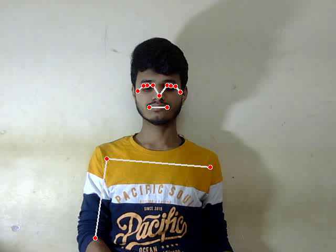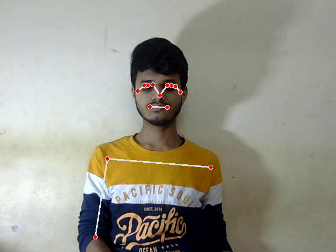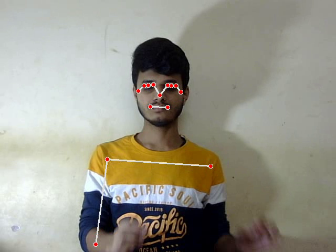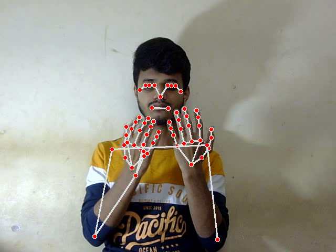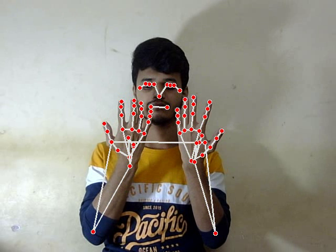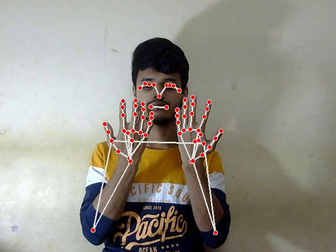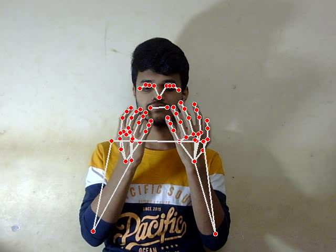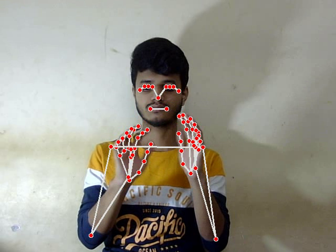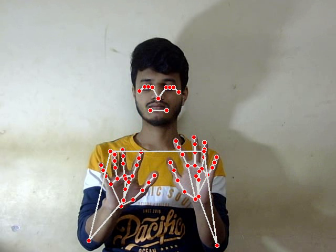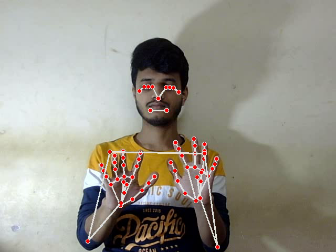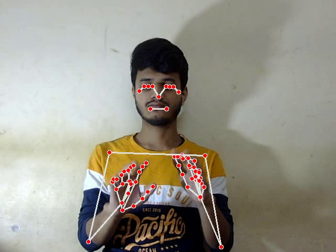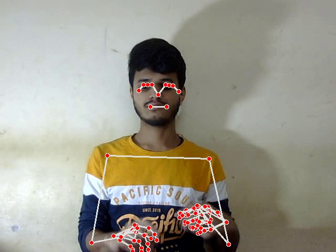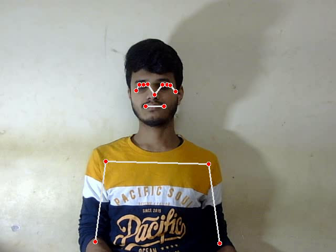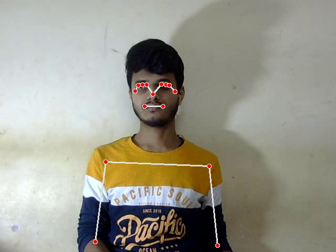finish